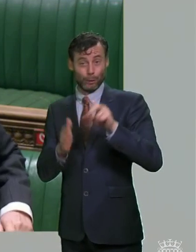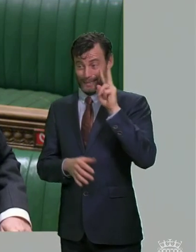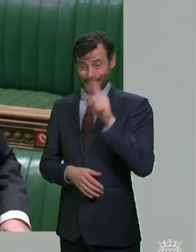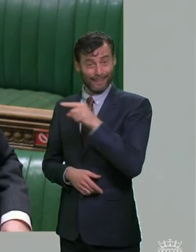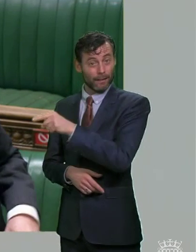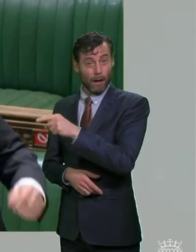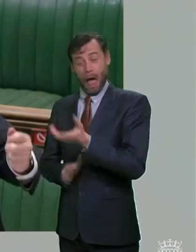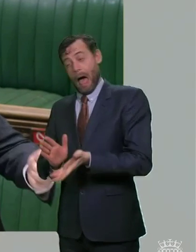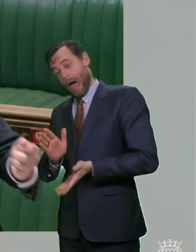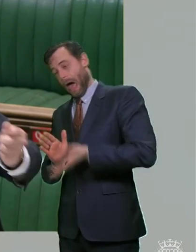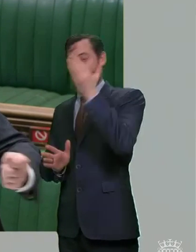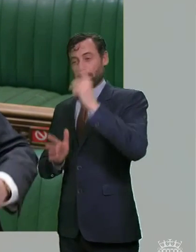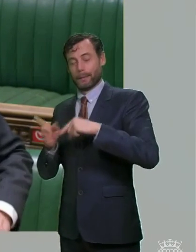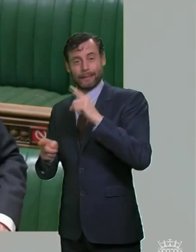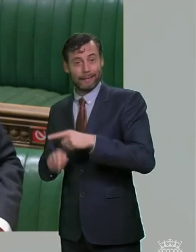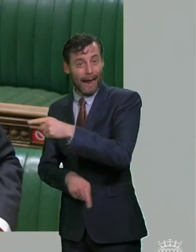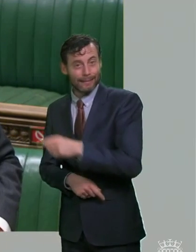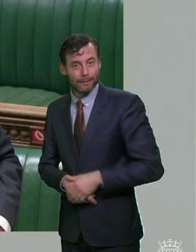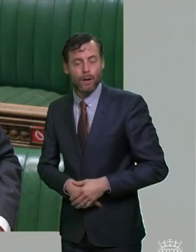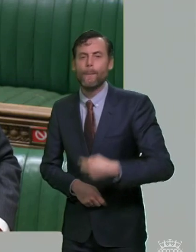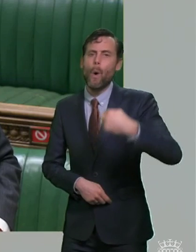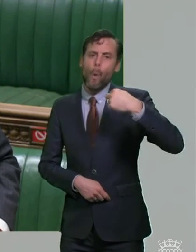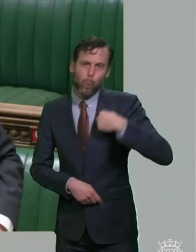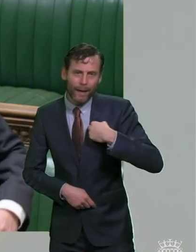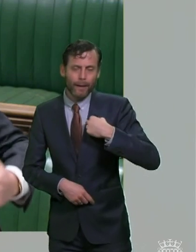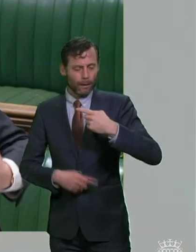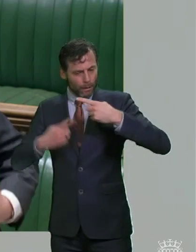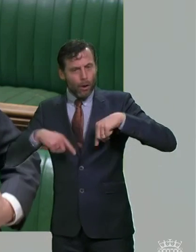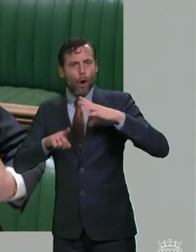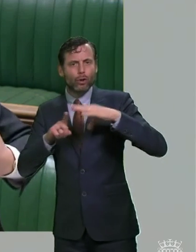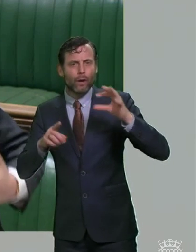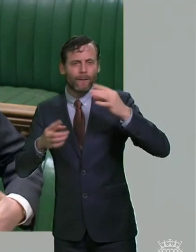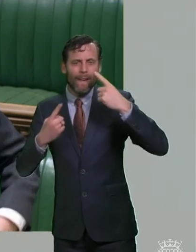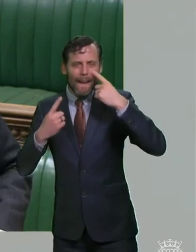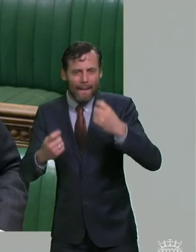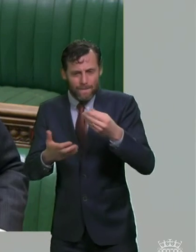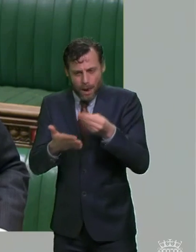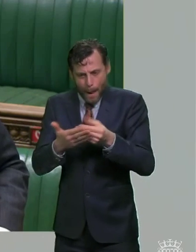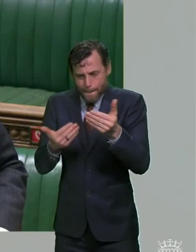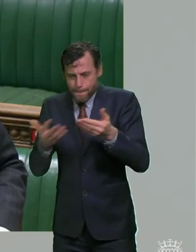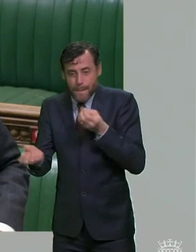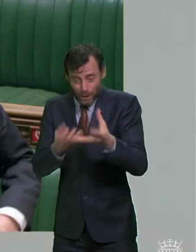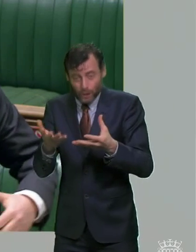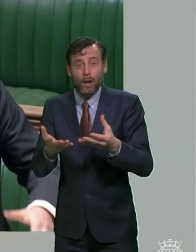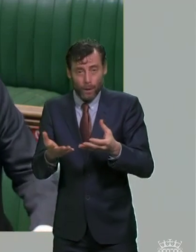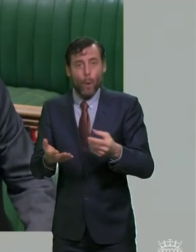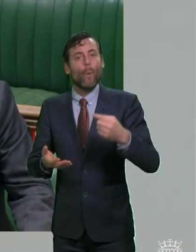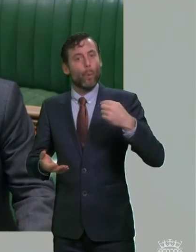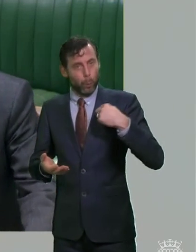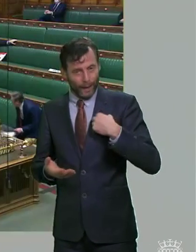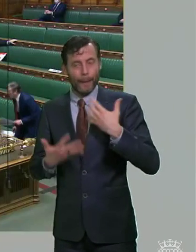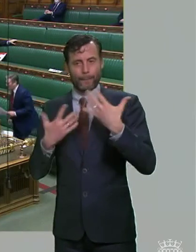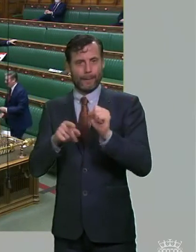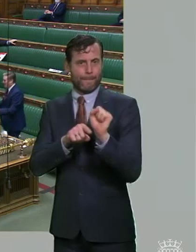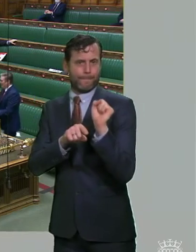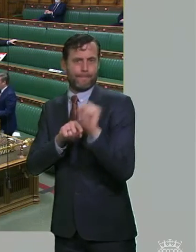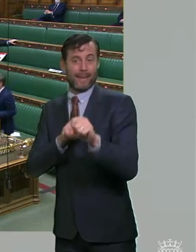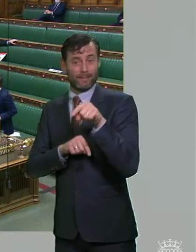That is the way Labour behaves, and it is thanks to prudent fiscal management by this Government that we have been able to fight this pandemic in the way that we have.